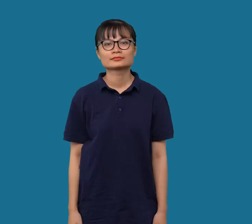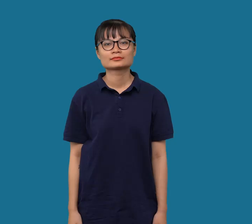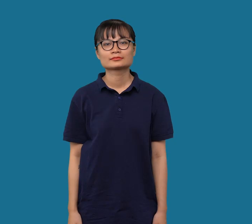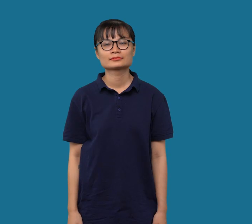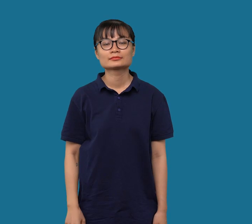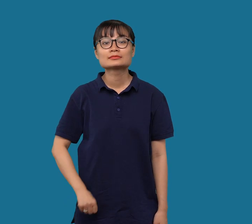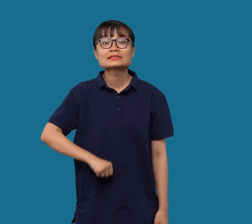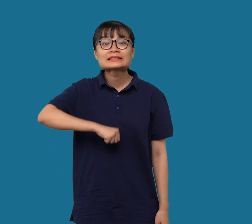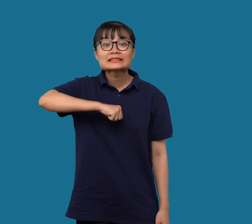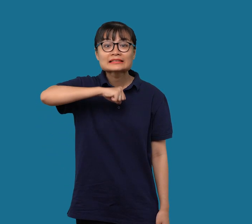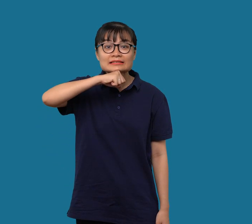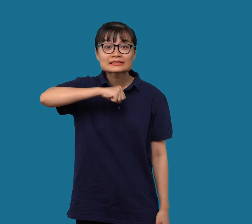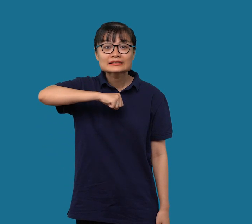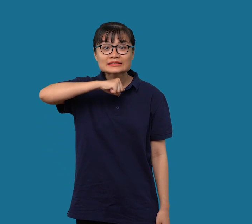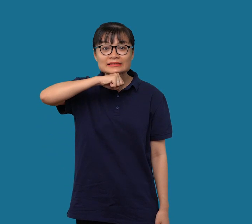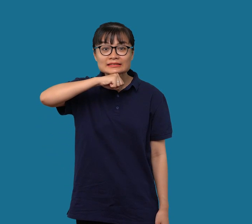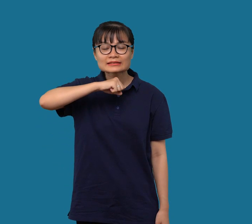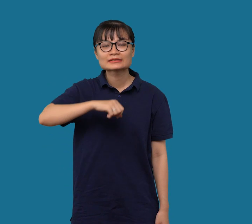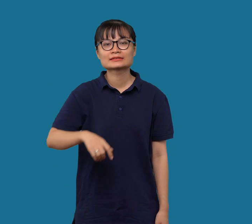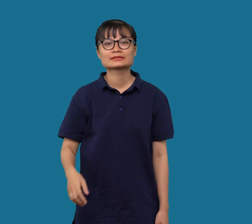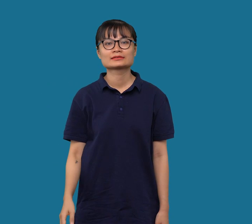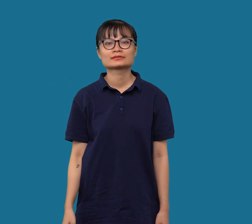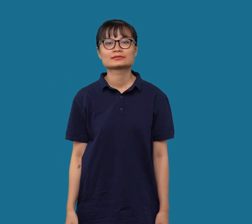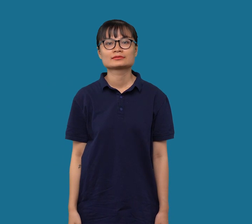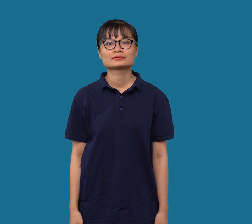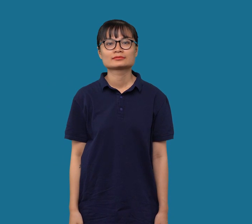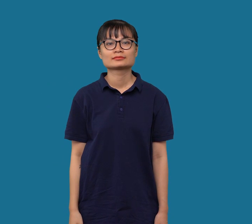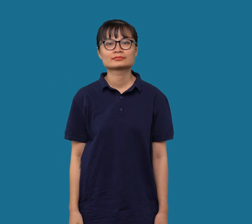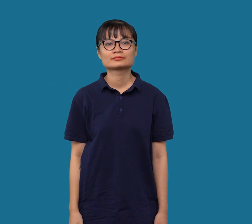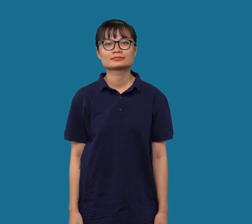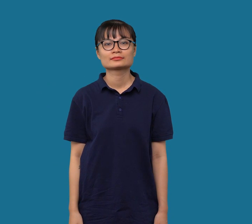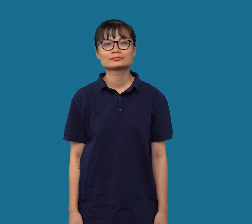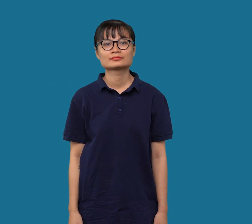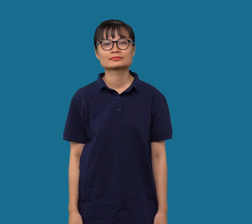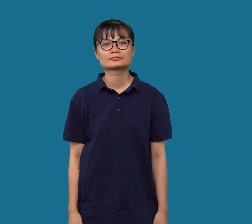sắt